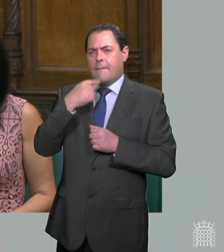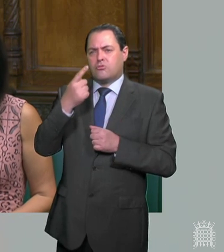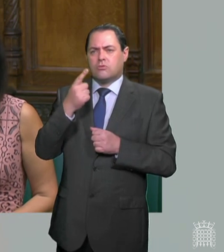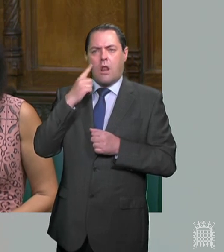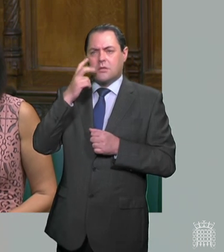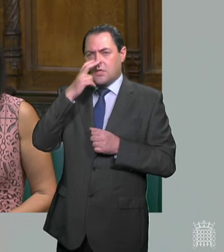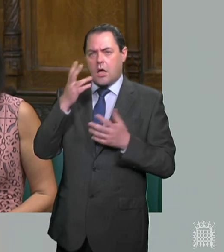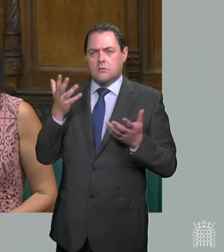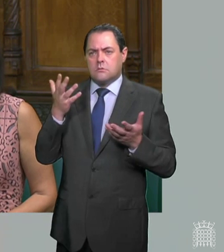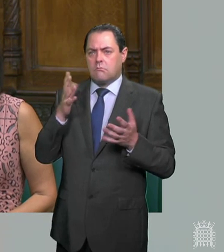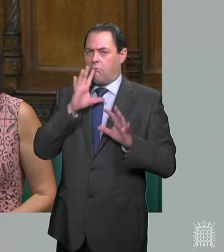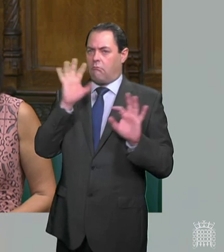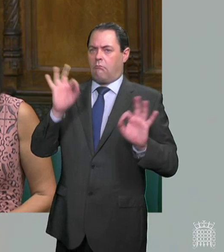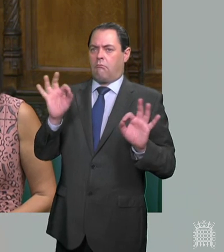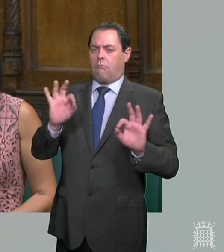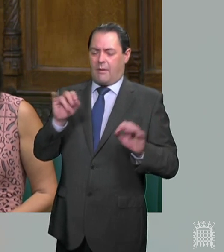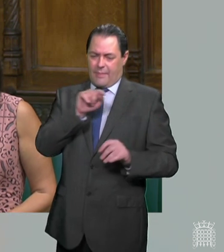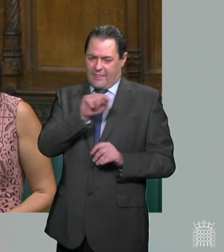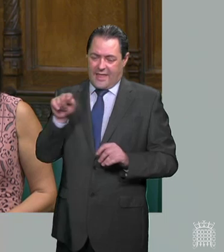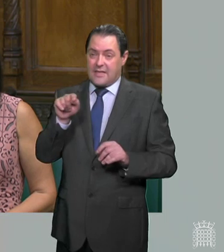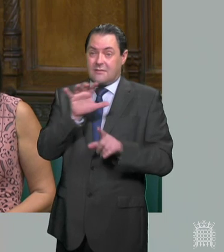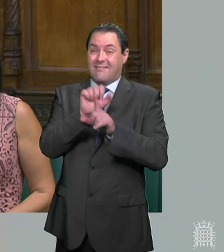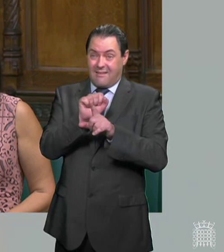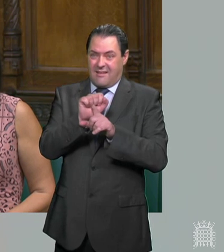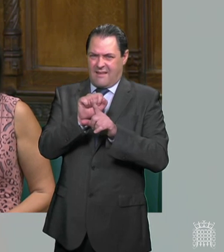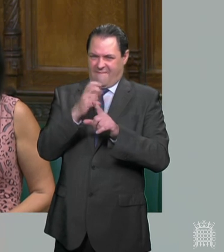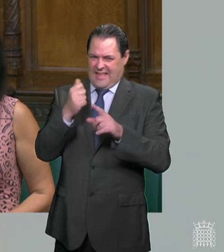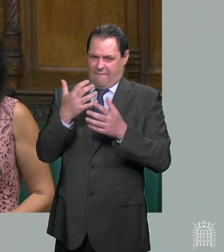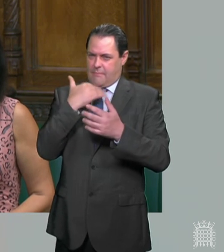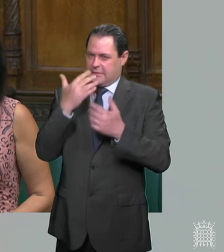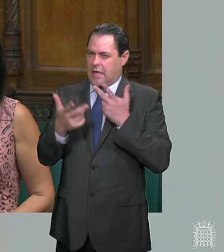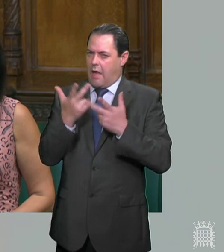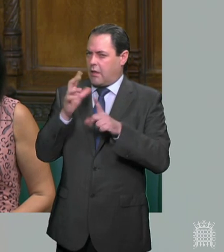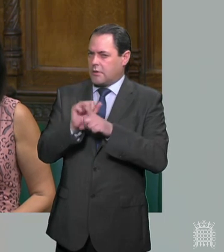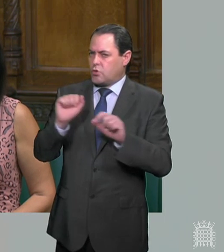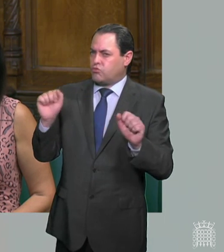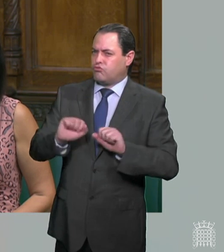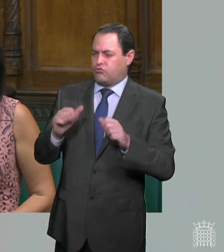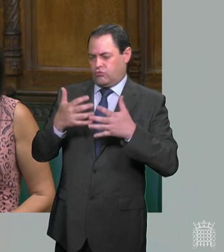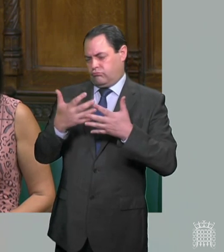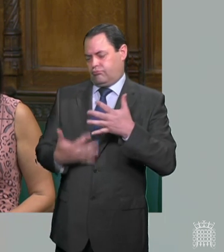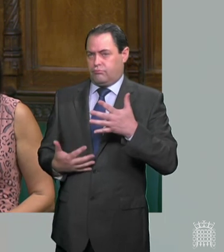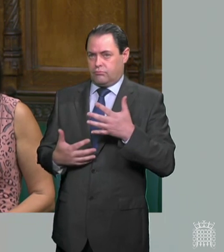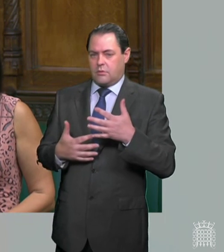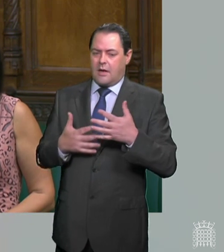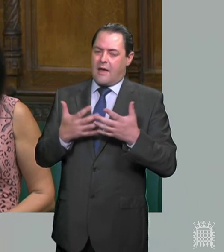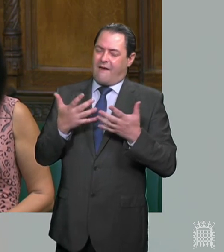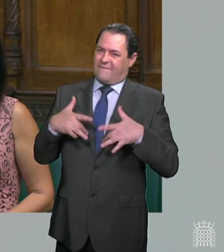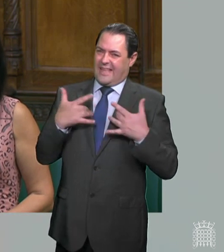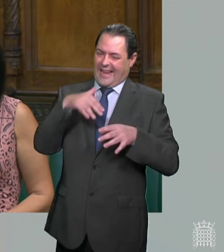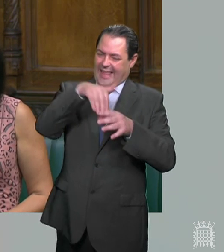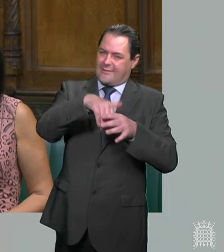Many believe that this is just the tip of the iceberg and many also believe that the Government can no longer keep marking their own homework.